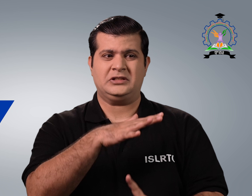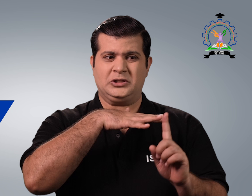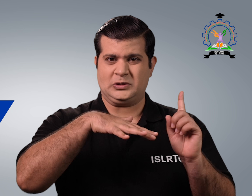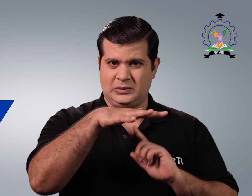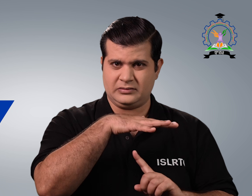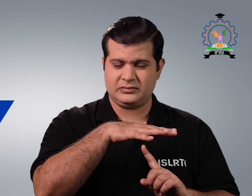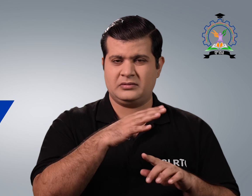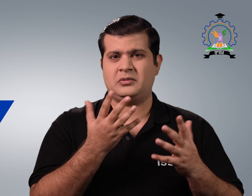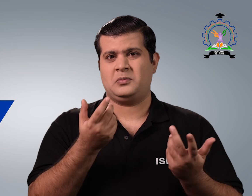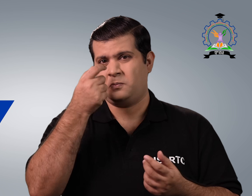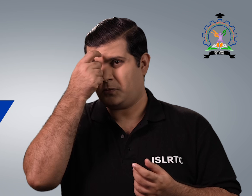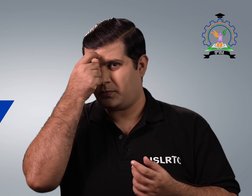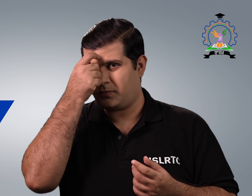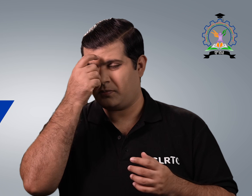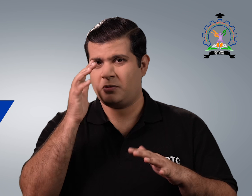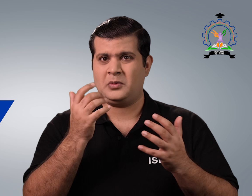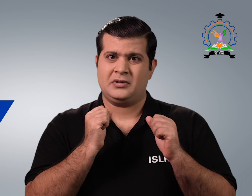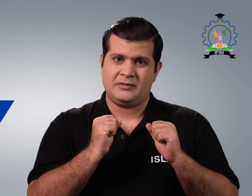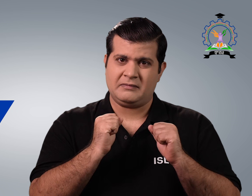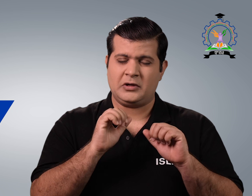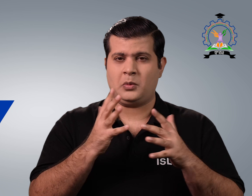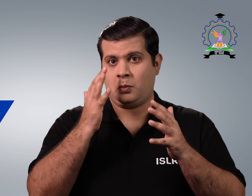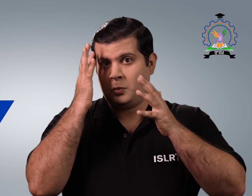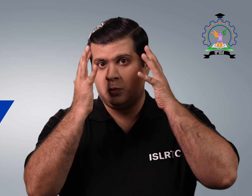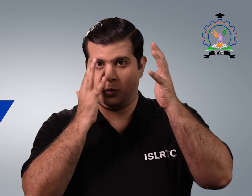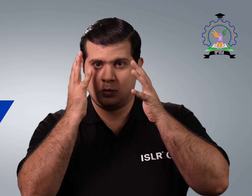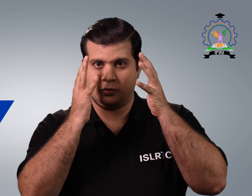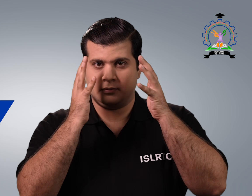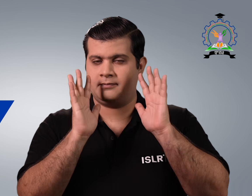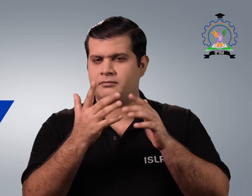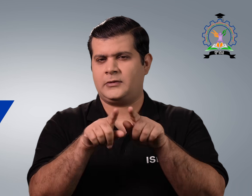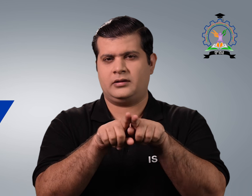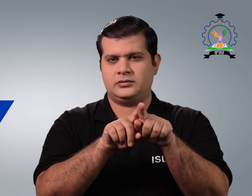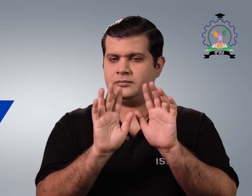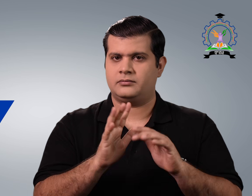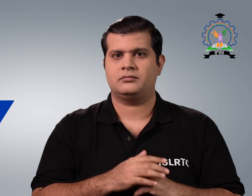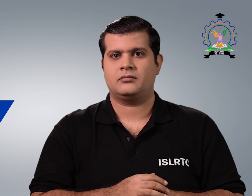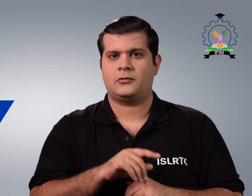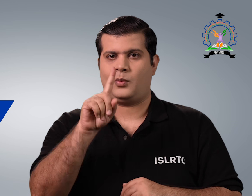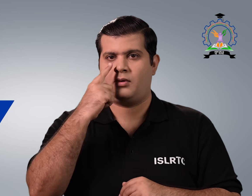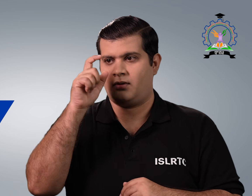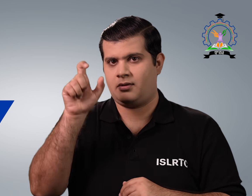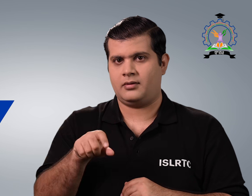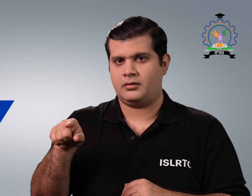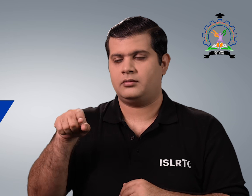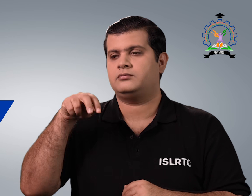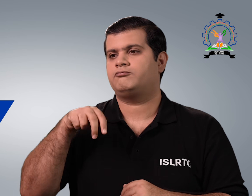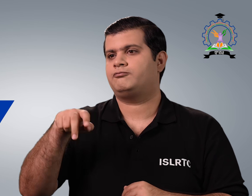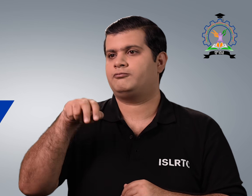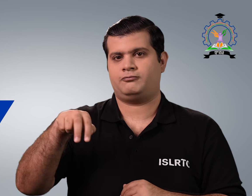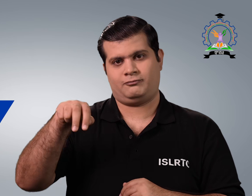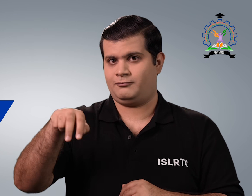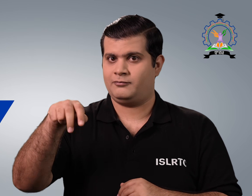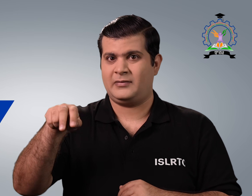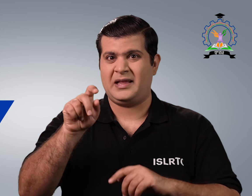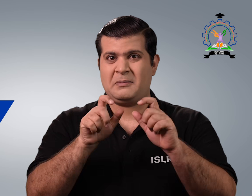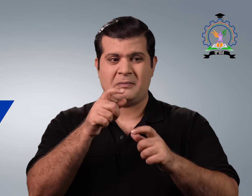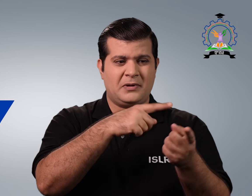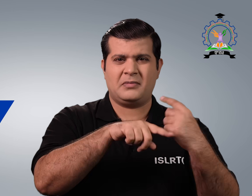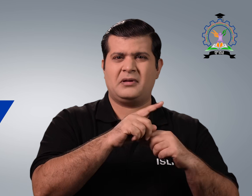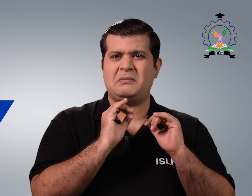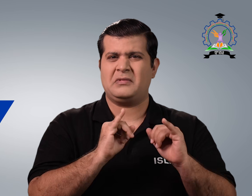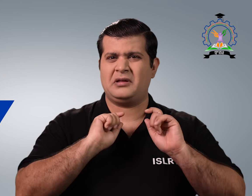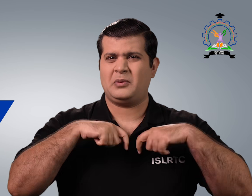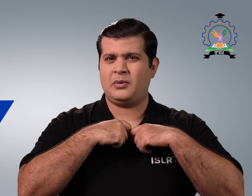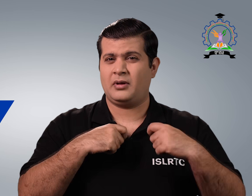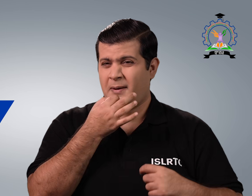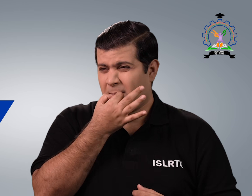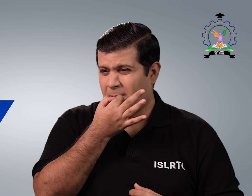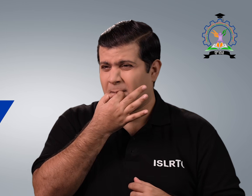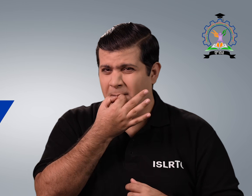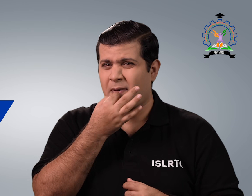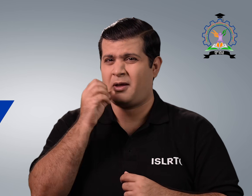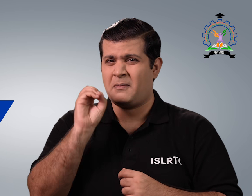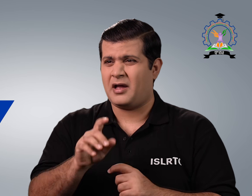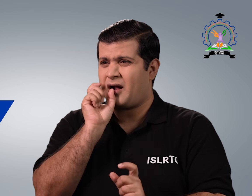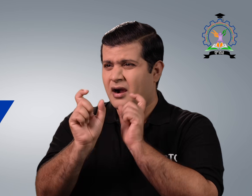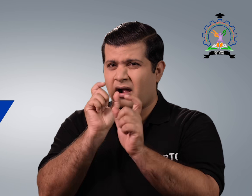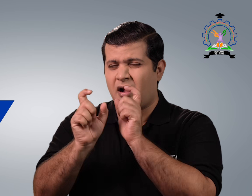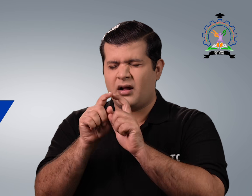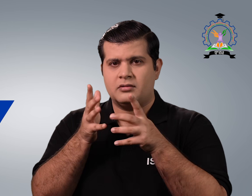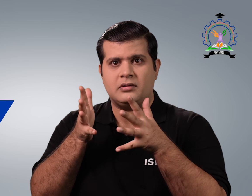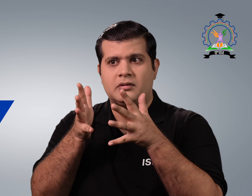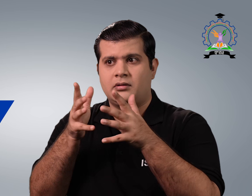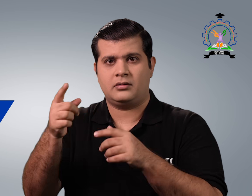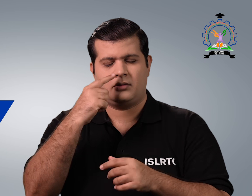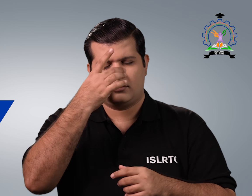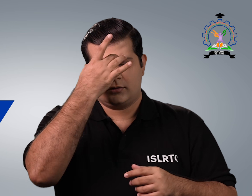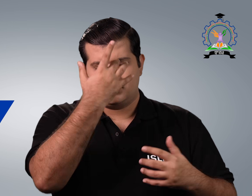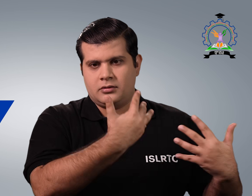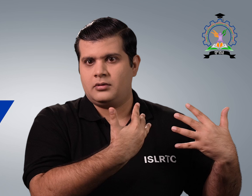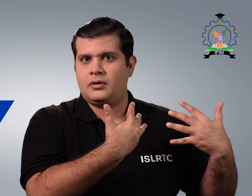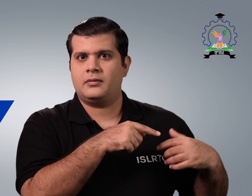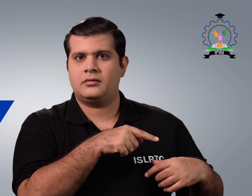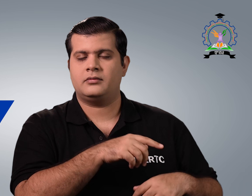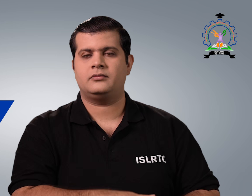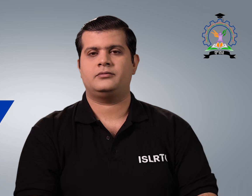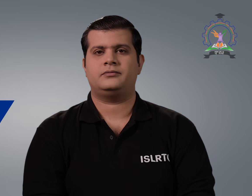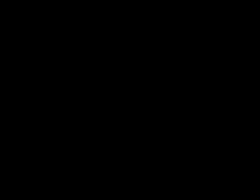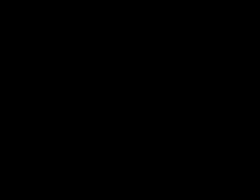A situation that causes a problem, difficulty or worry. For example - A woman is being troubled by a group of men who whistle and even tease her while walking on the street.